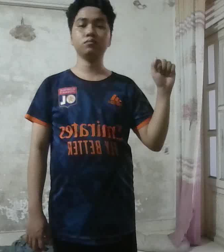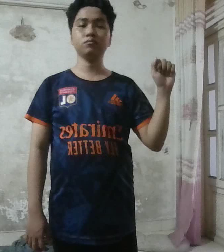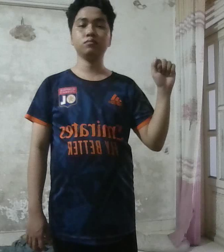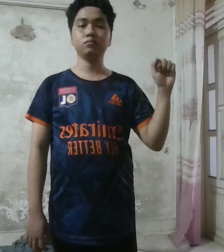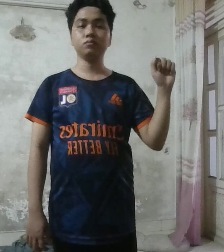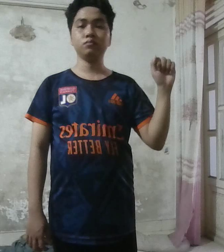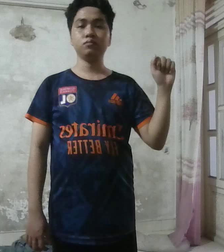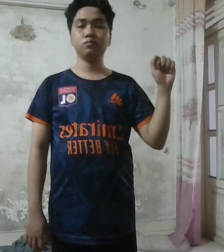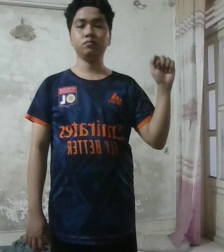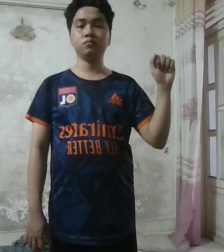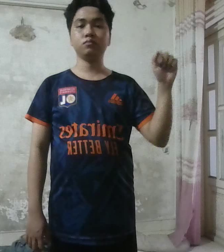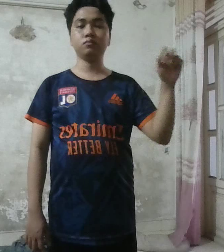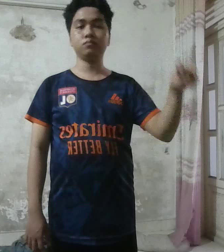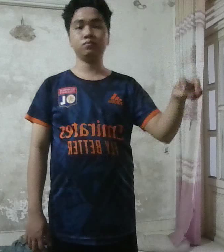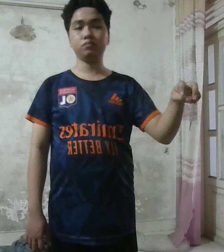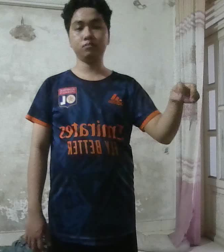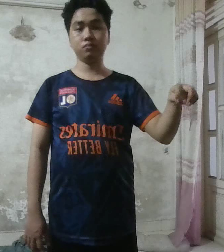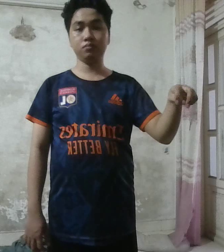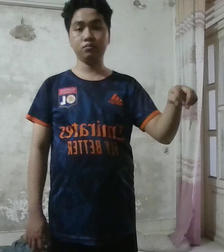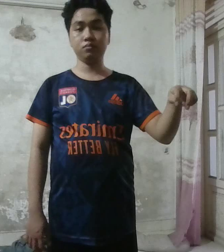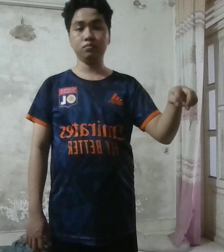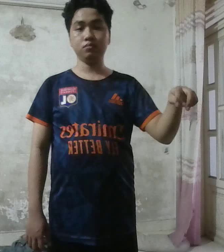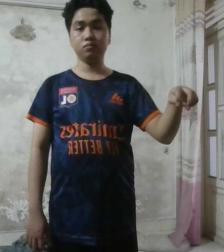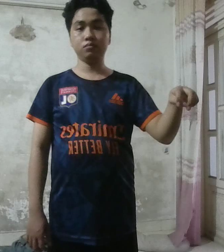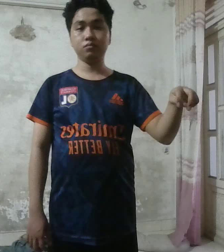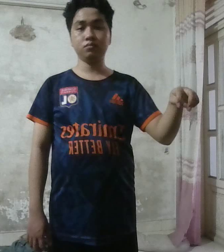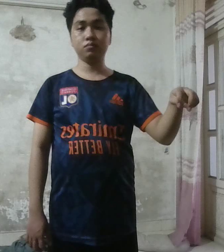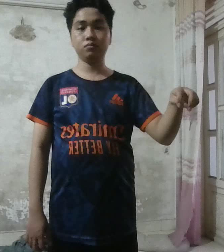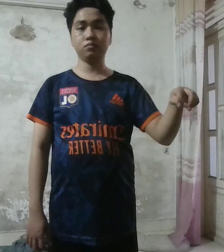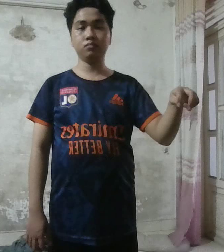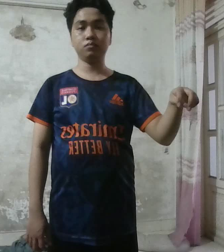â